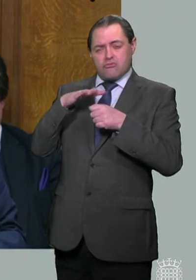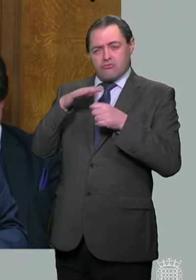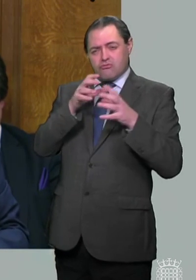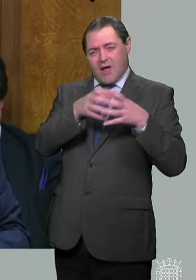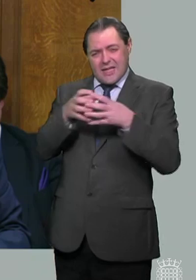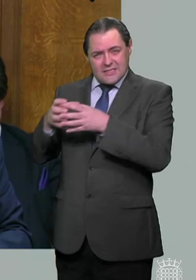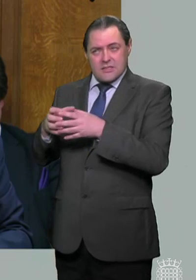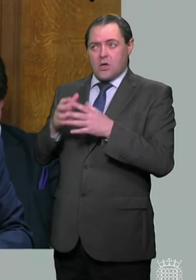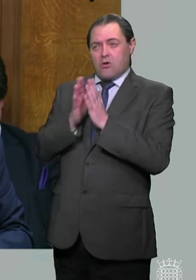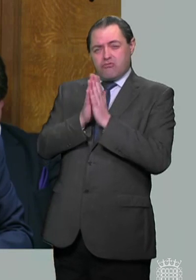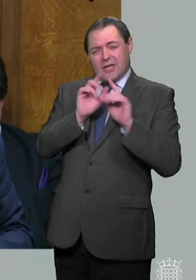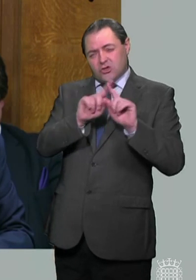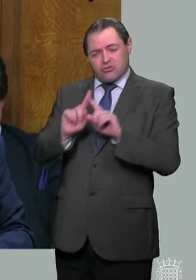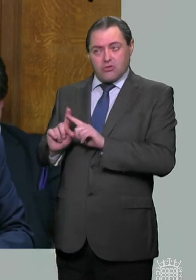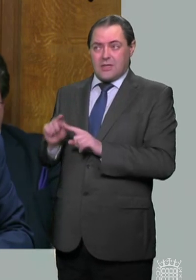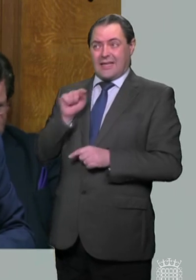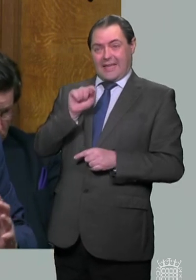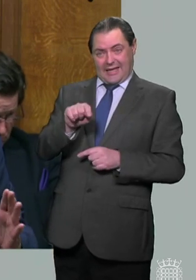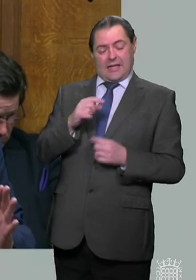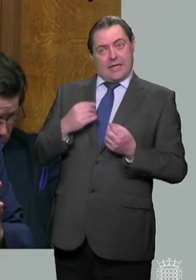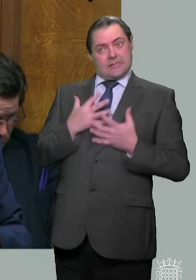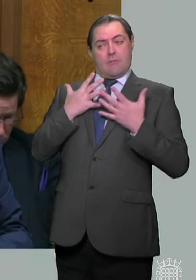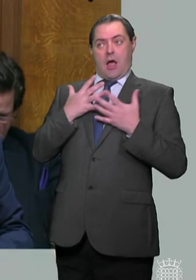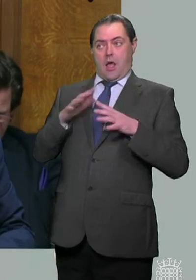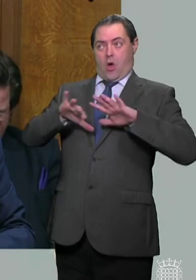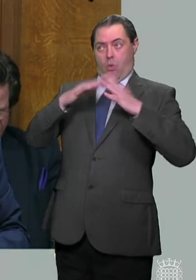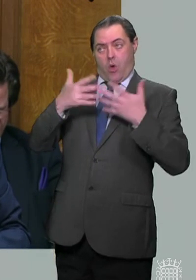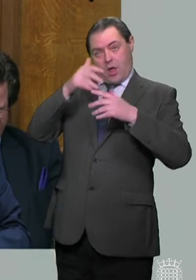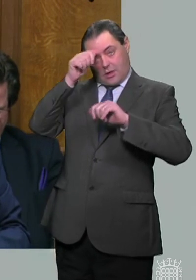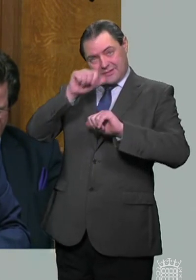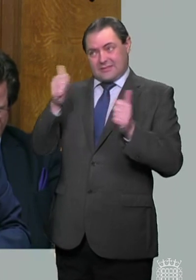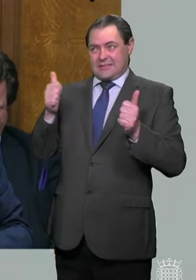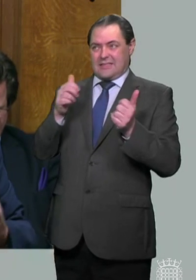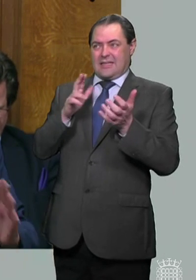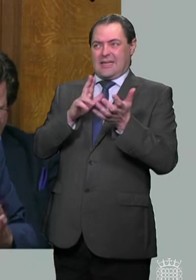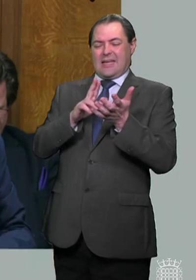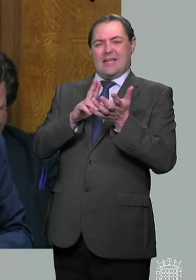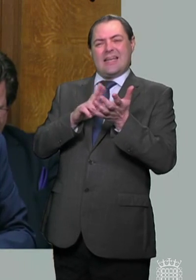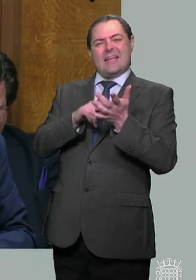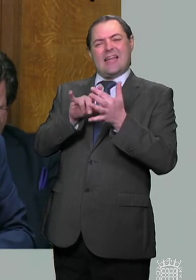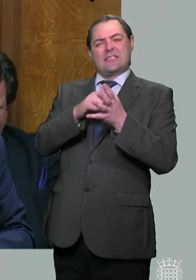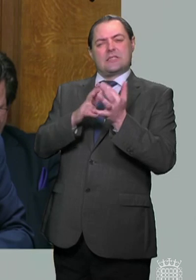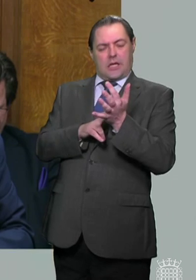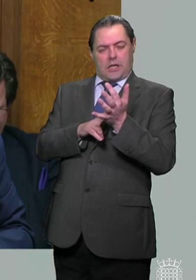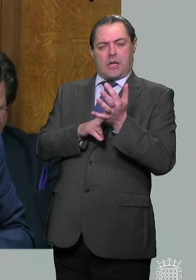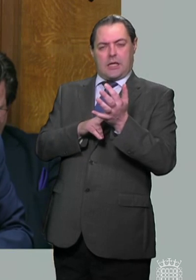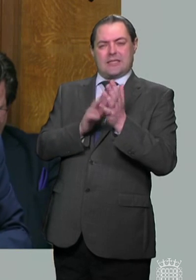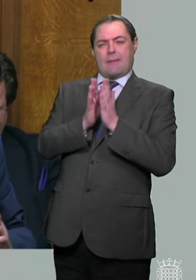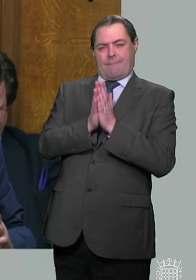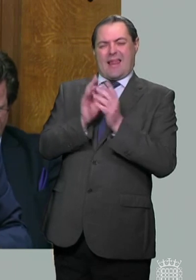He was of course the inspiration behind the world-renowned Neasden temple and hundreds of other temples.